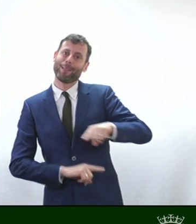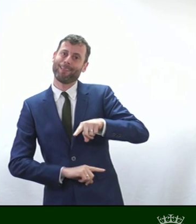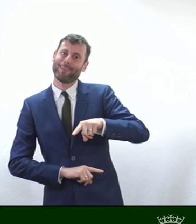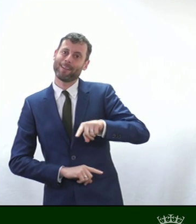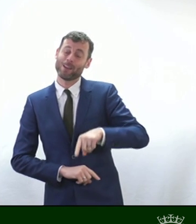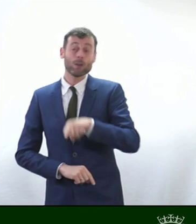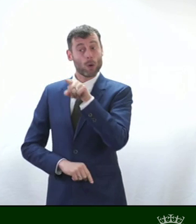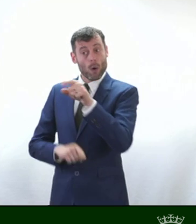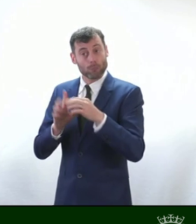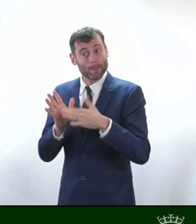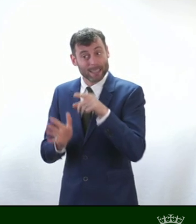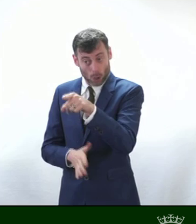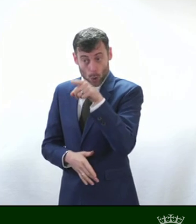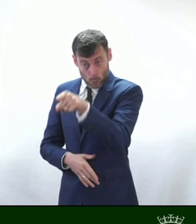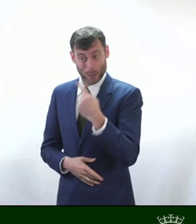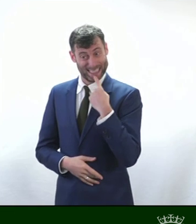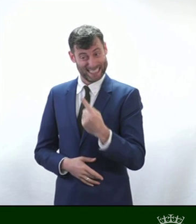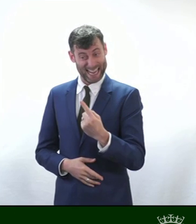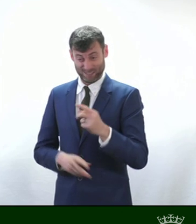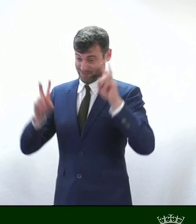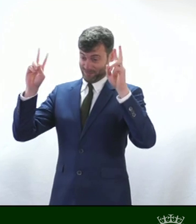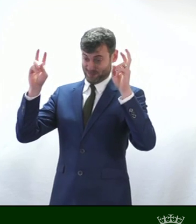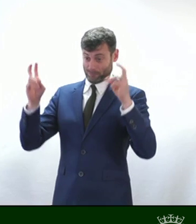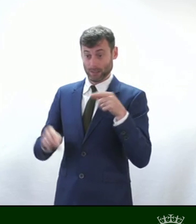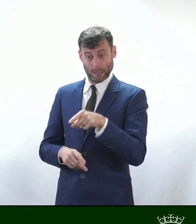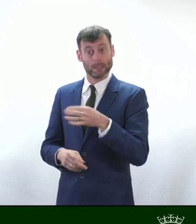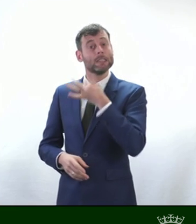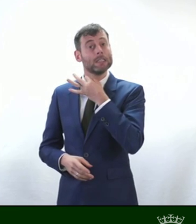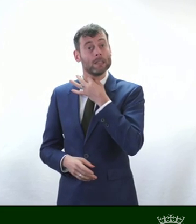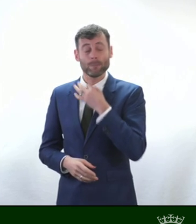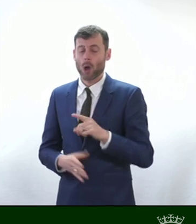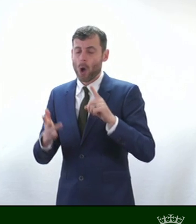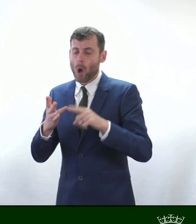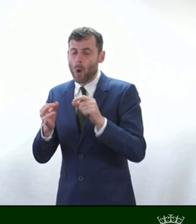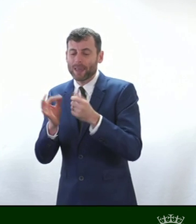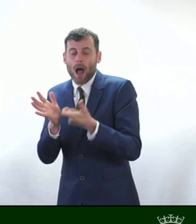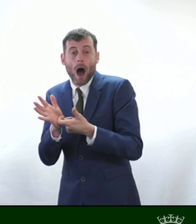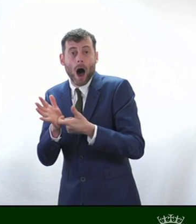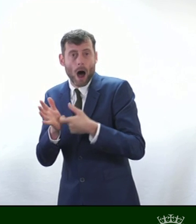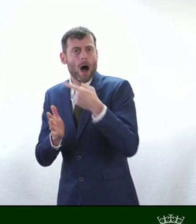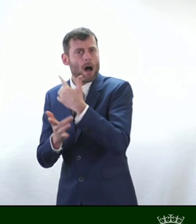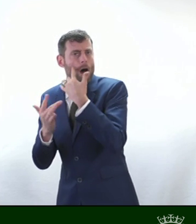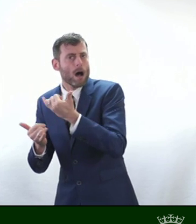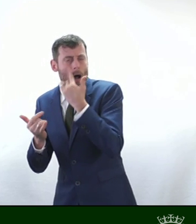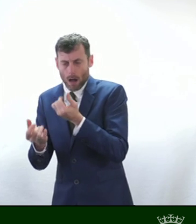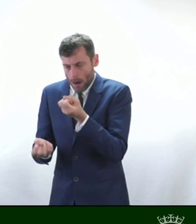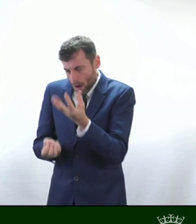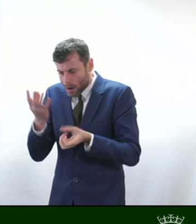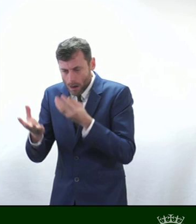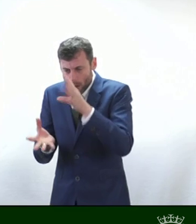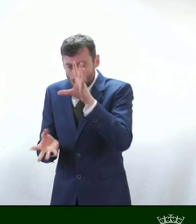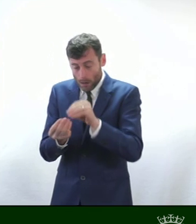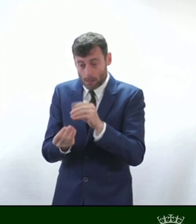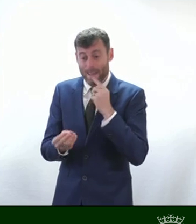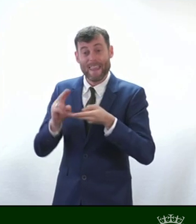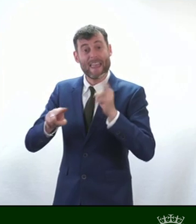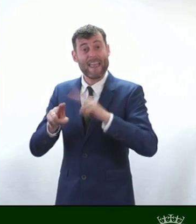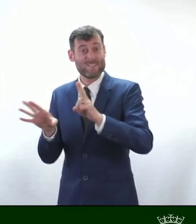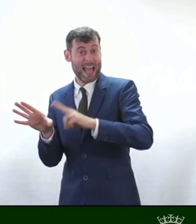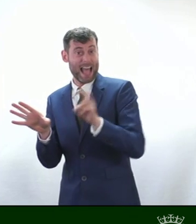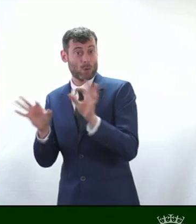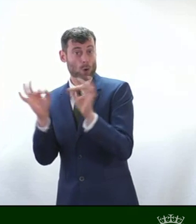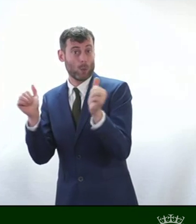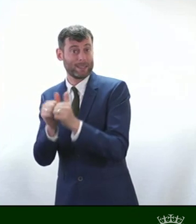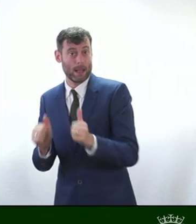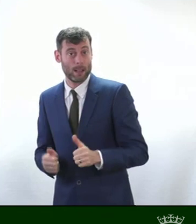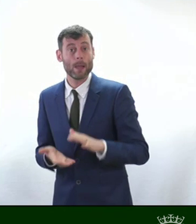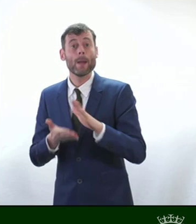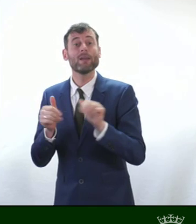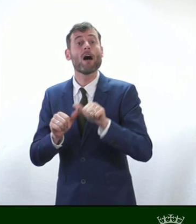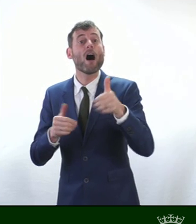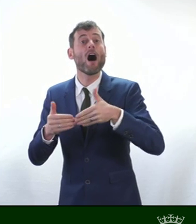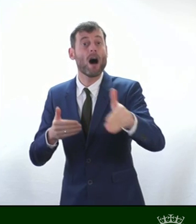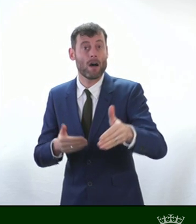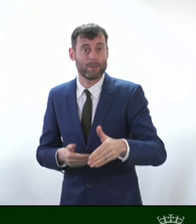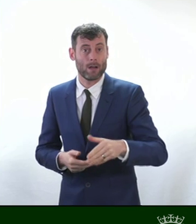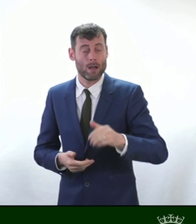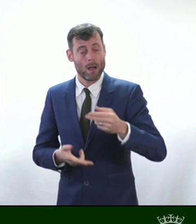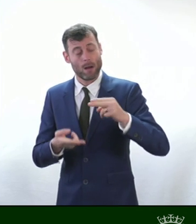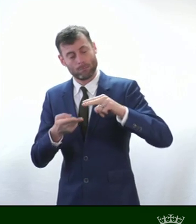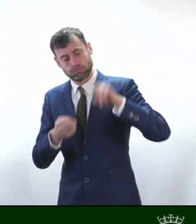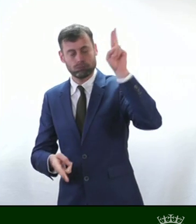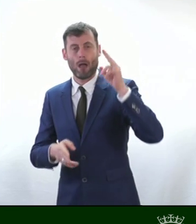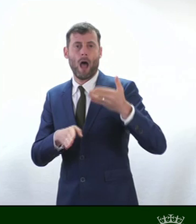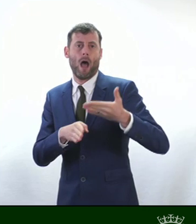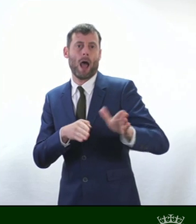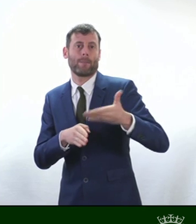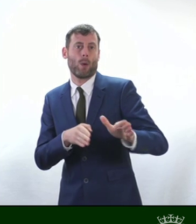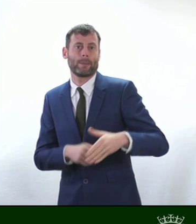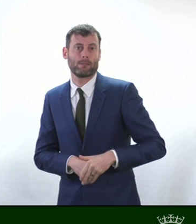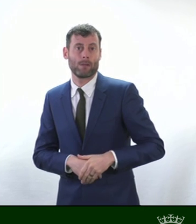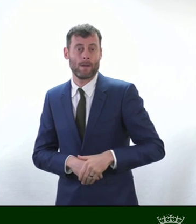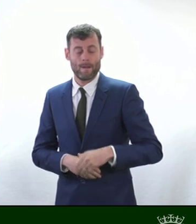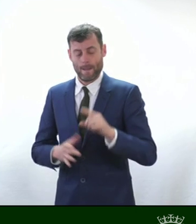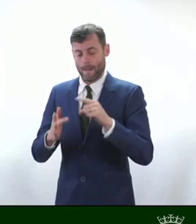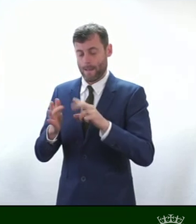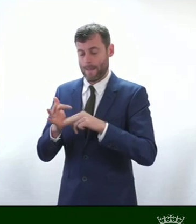Does the Prime Minister agree with his own spending watchdog, the Office for Budget Responsibility, that the cost of that failure—of leaving the EU with no deal—would be higher unemployment, higher inflation and a smaller economy?